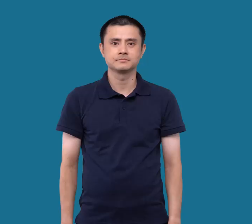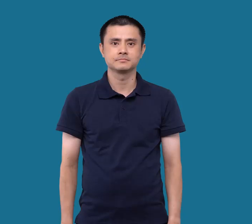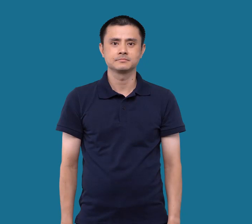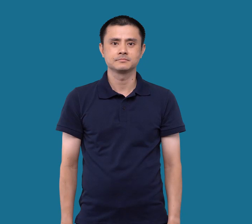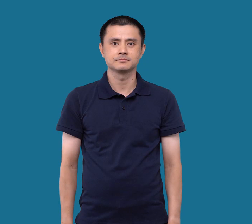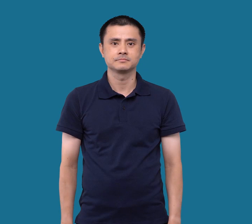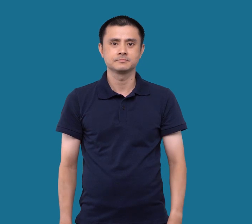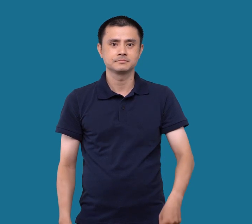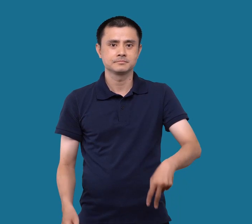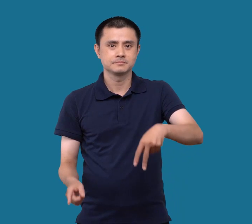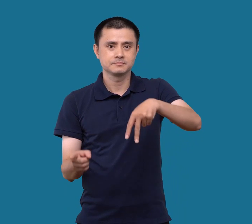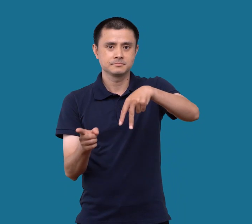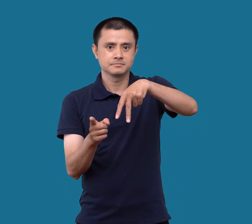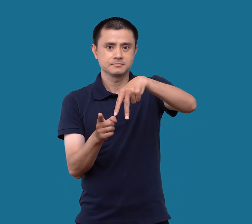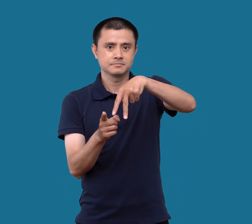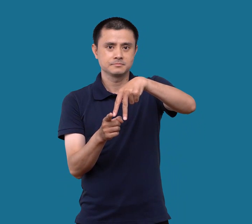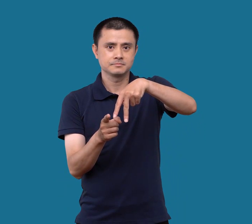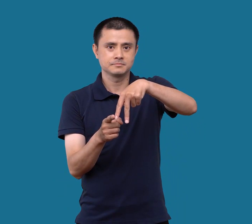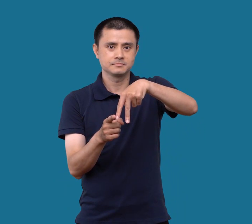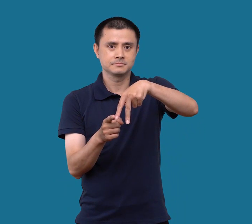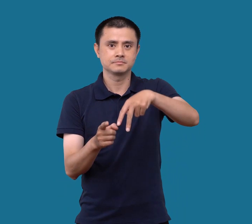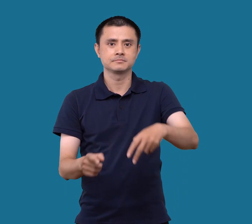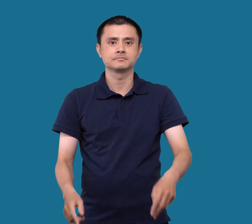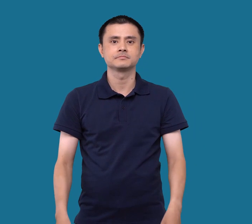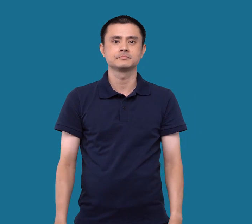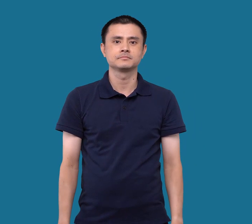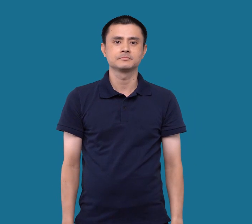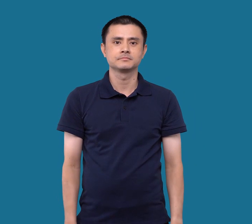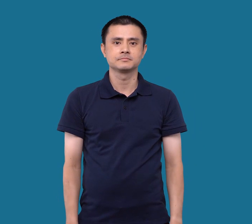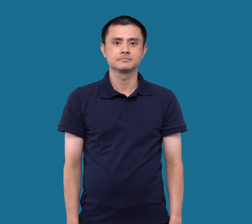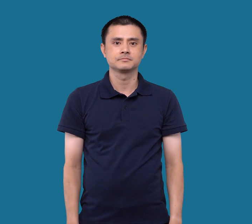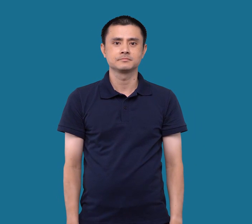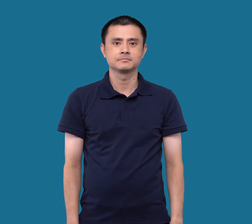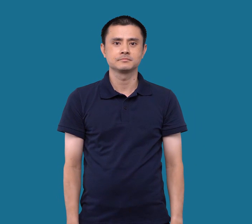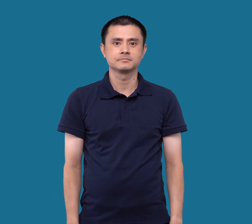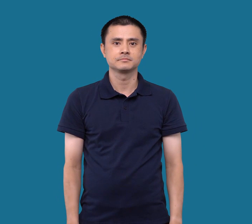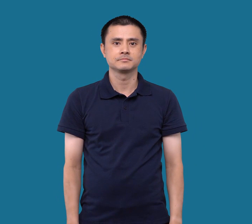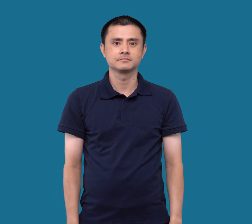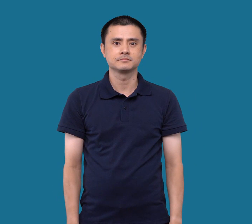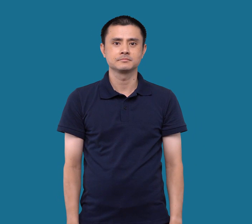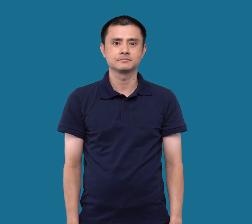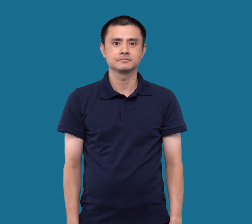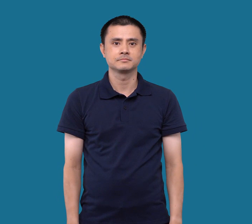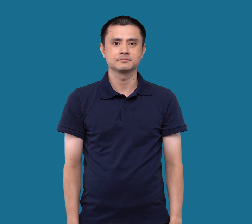bàn chân